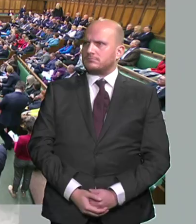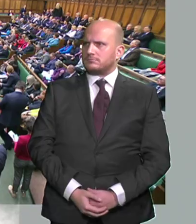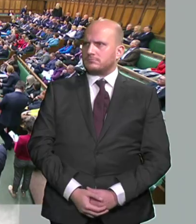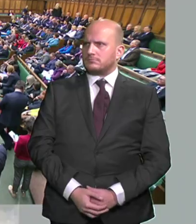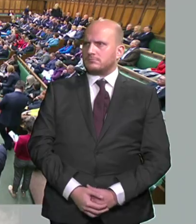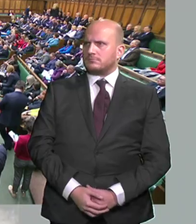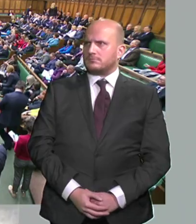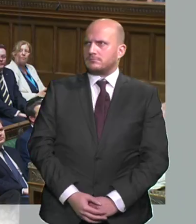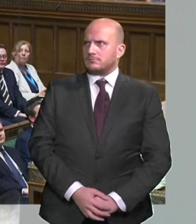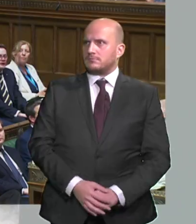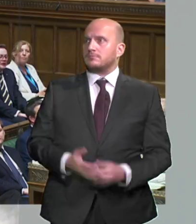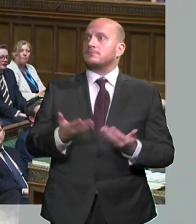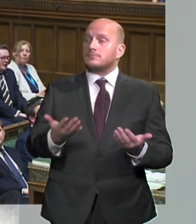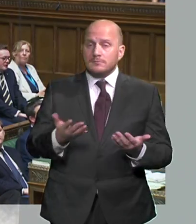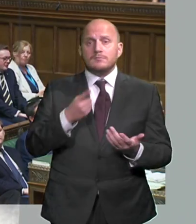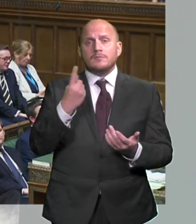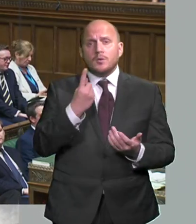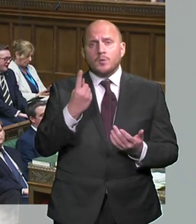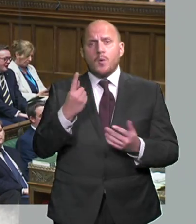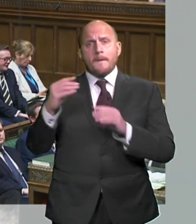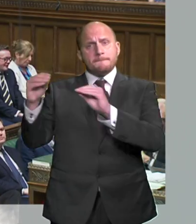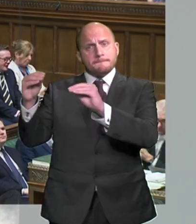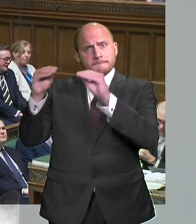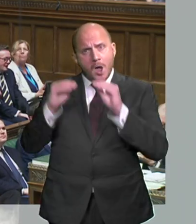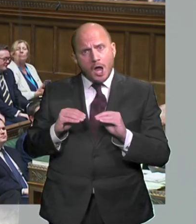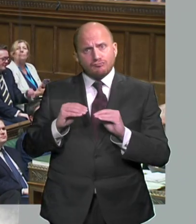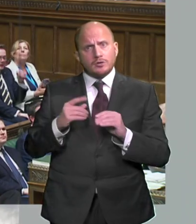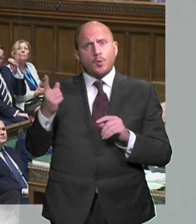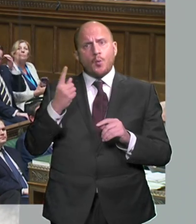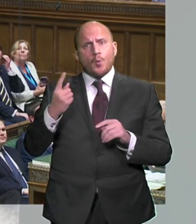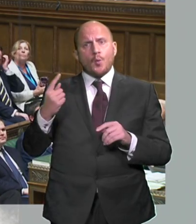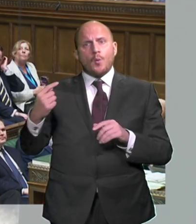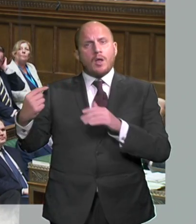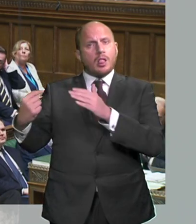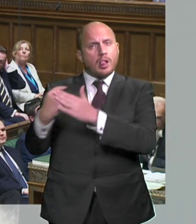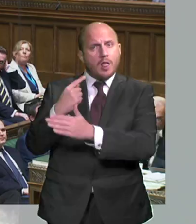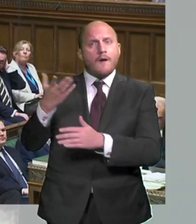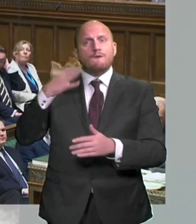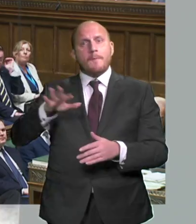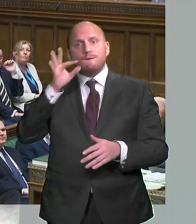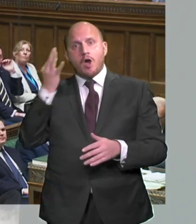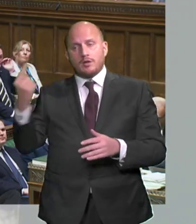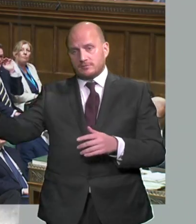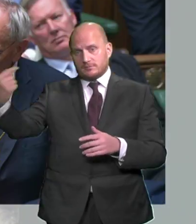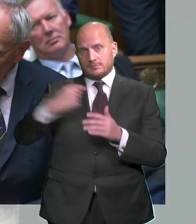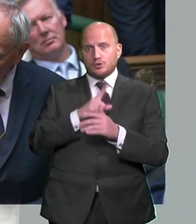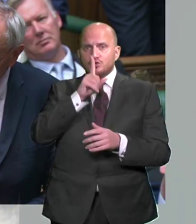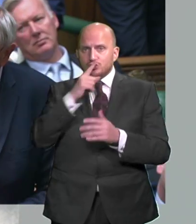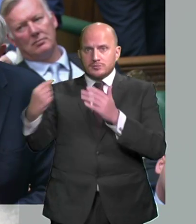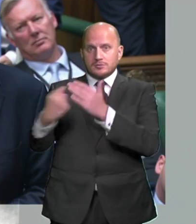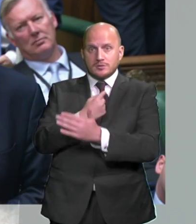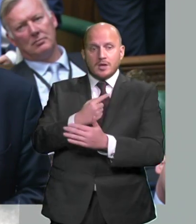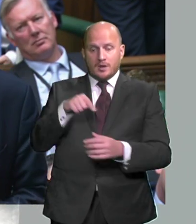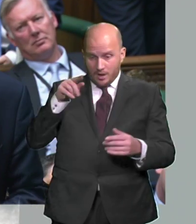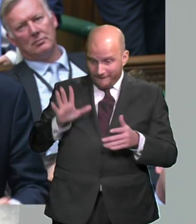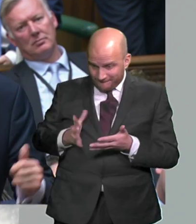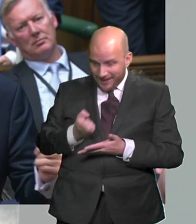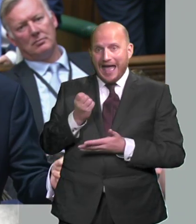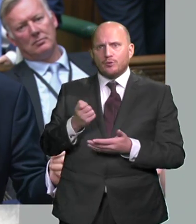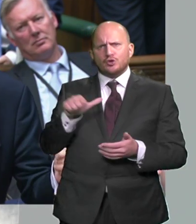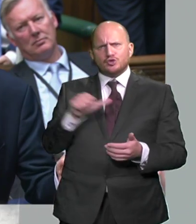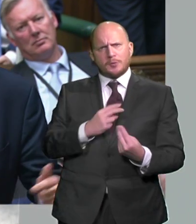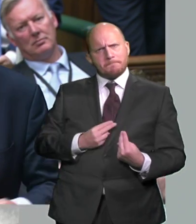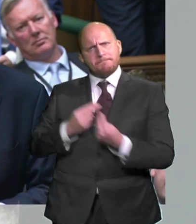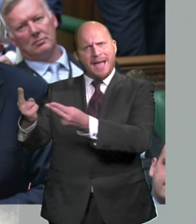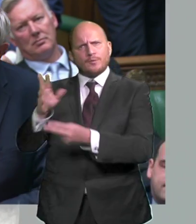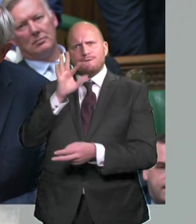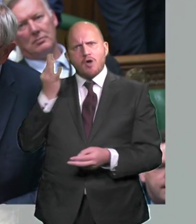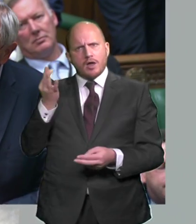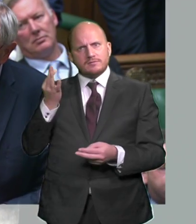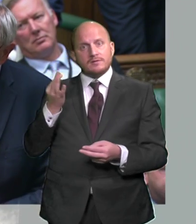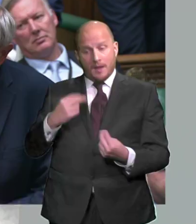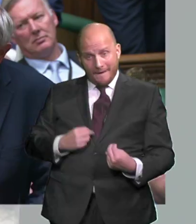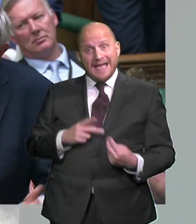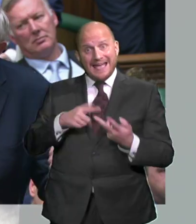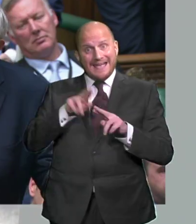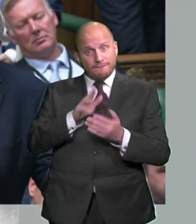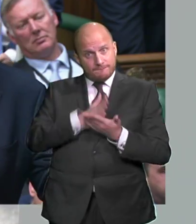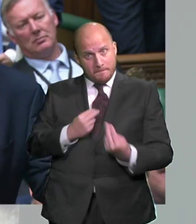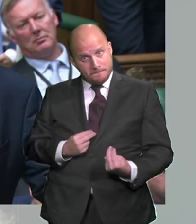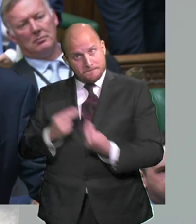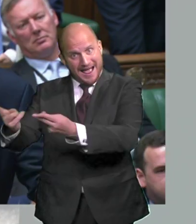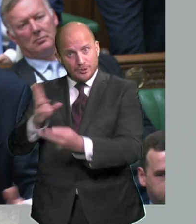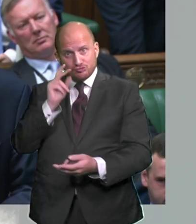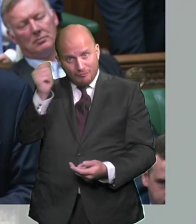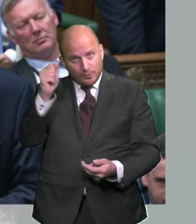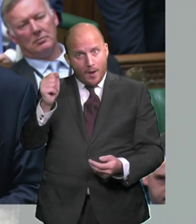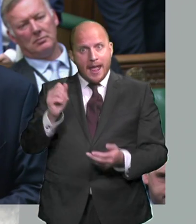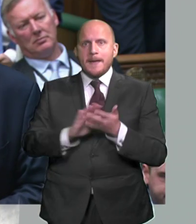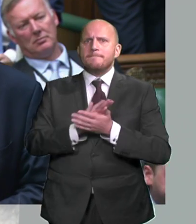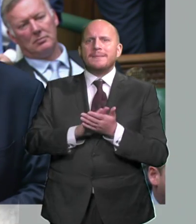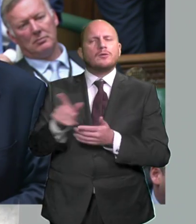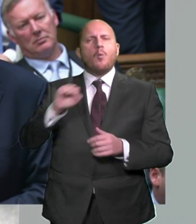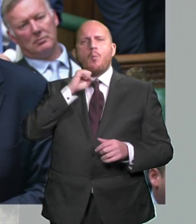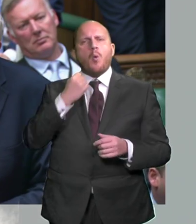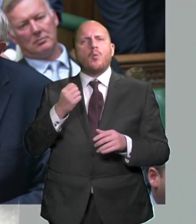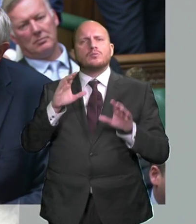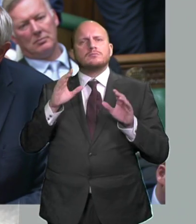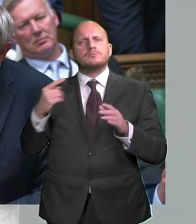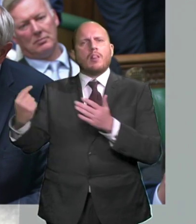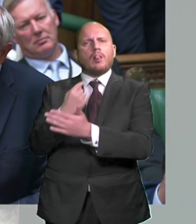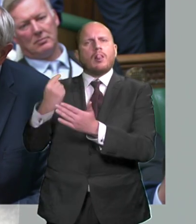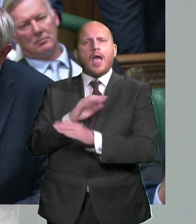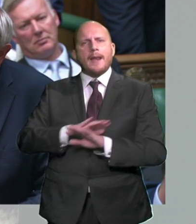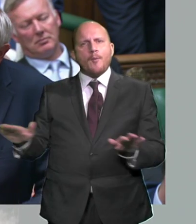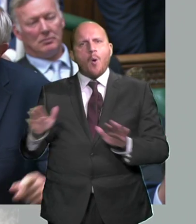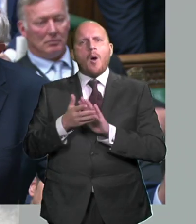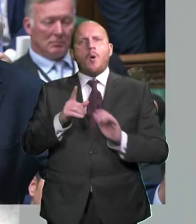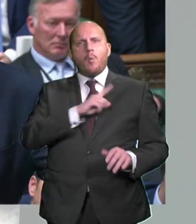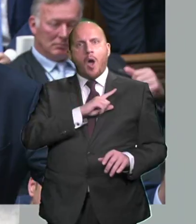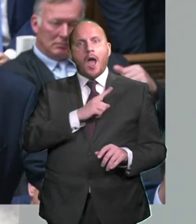If migrants who crossed the channel from France illegally were immediately returned to France, it would stop illegal migration to this country, break the economic model of the people smugglers